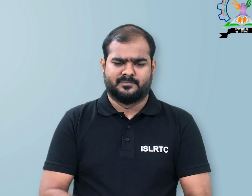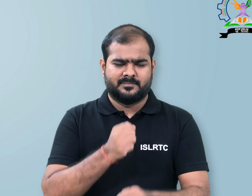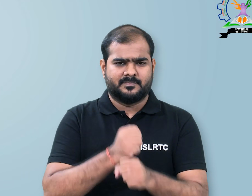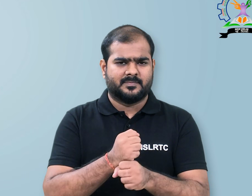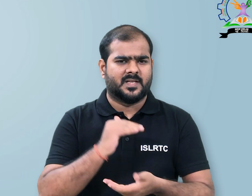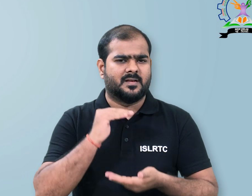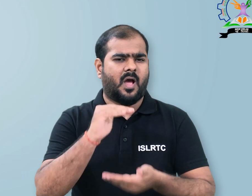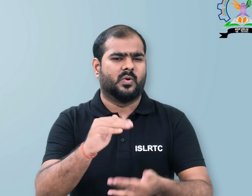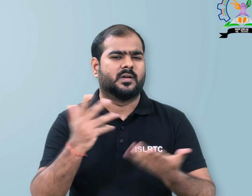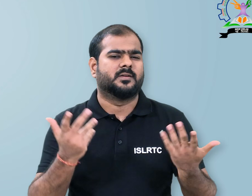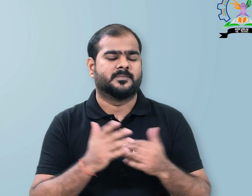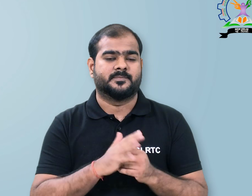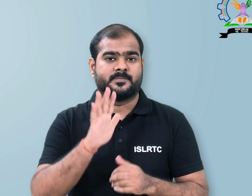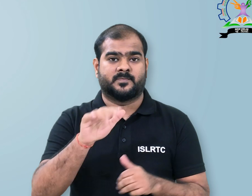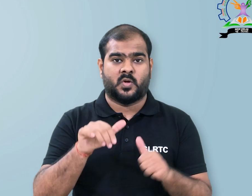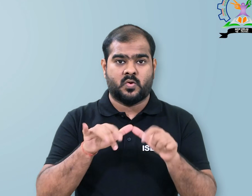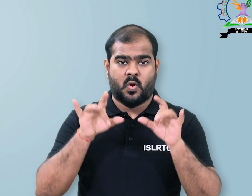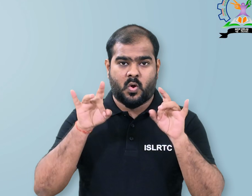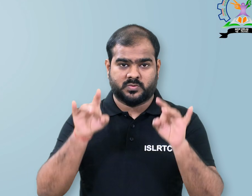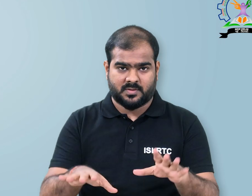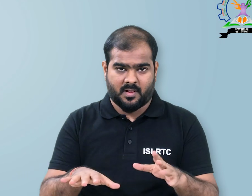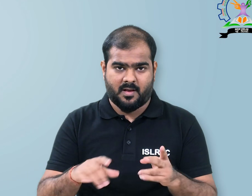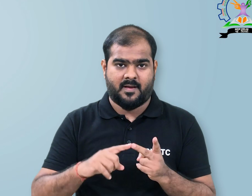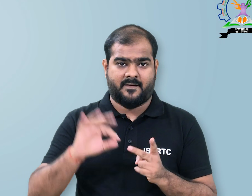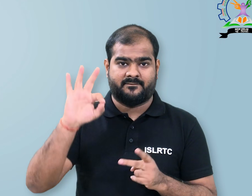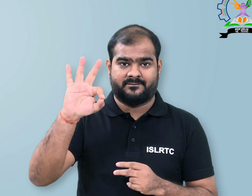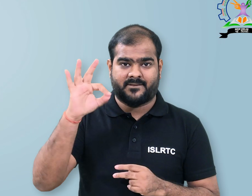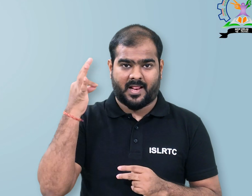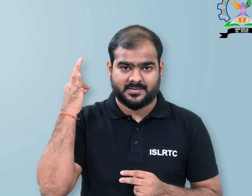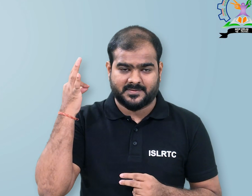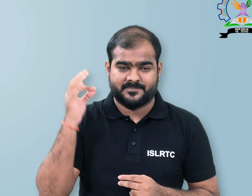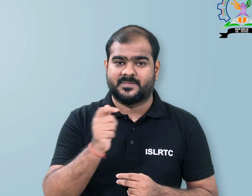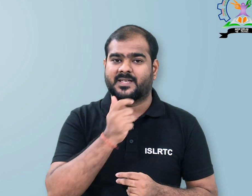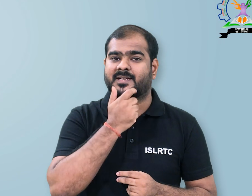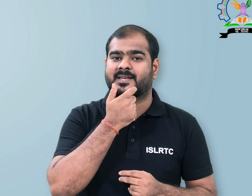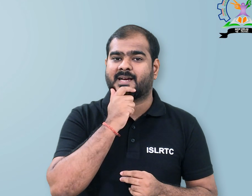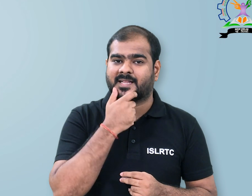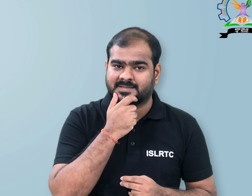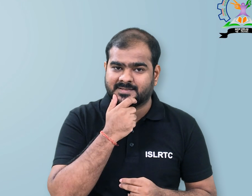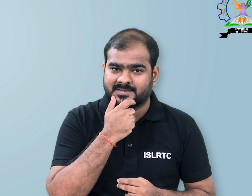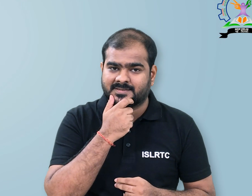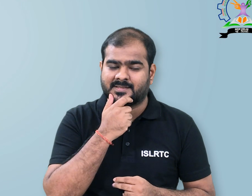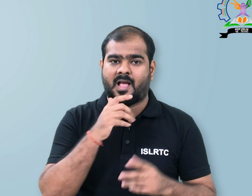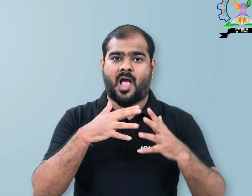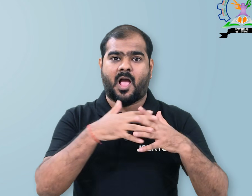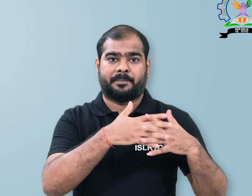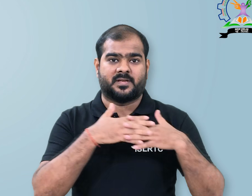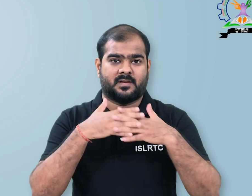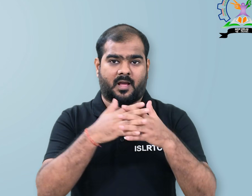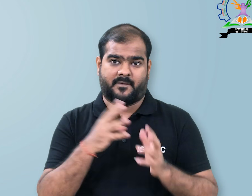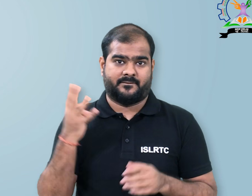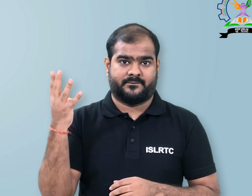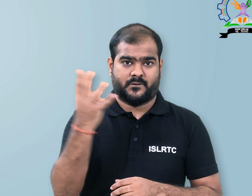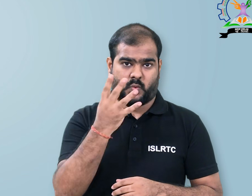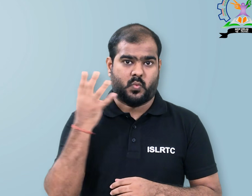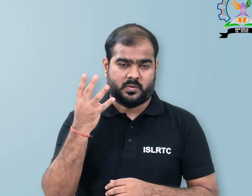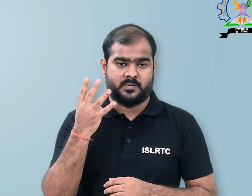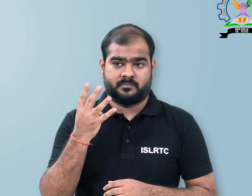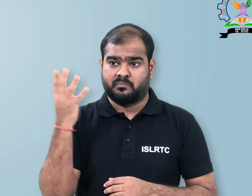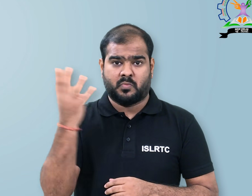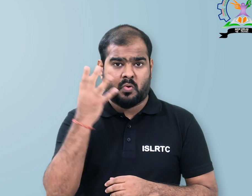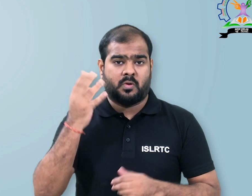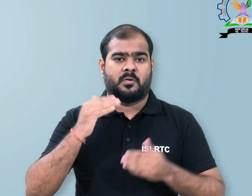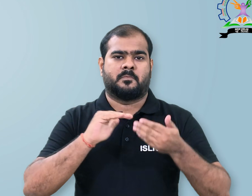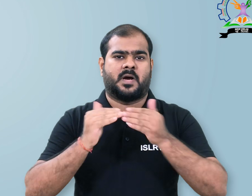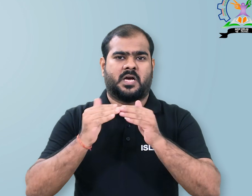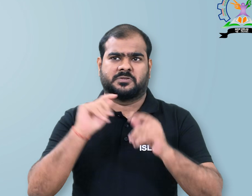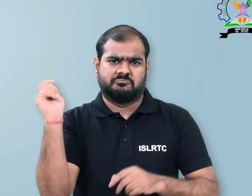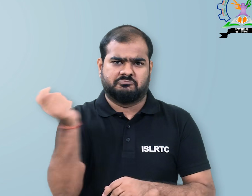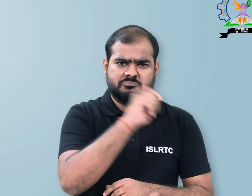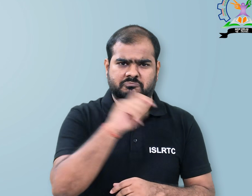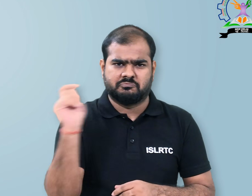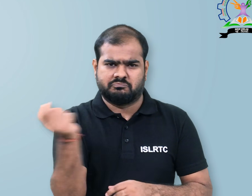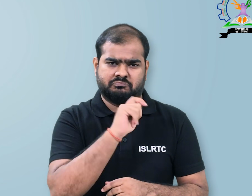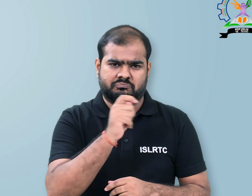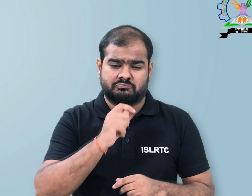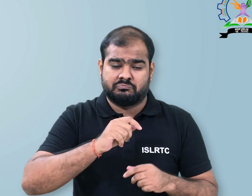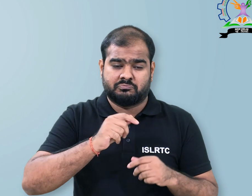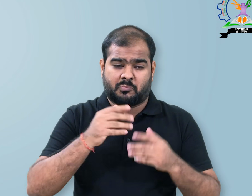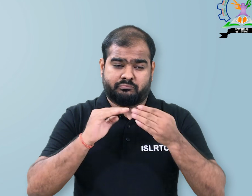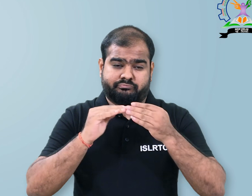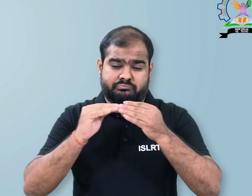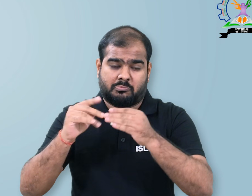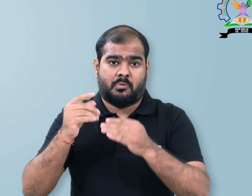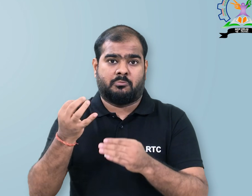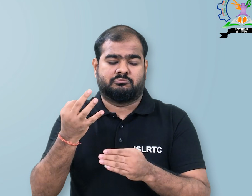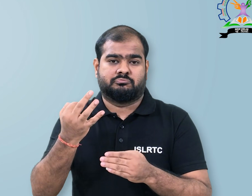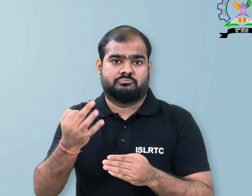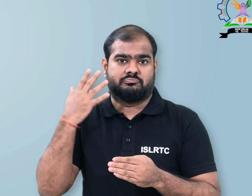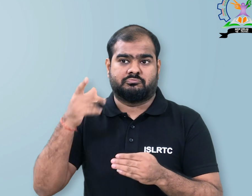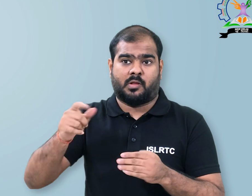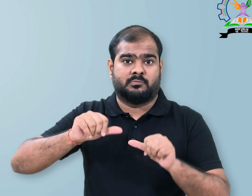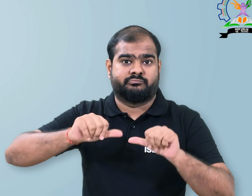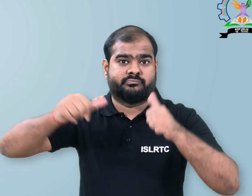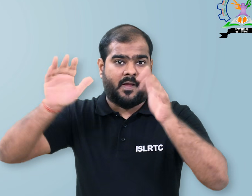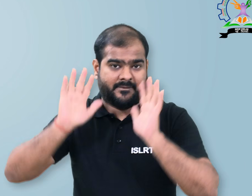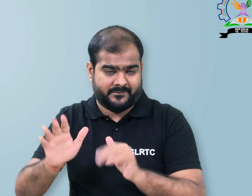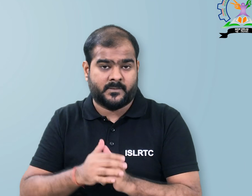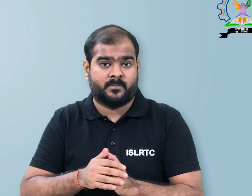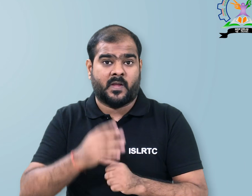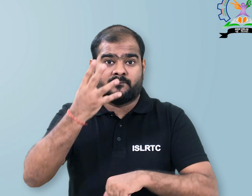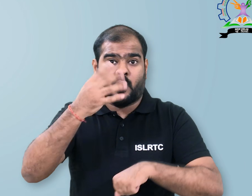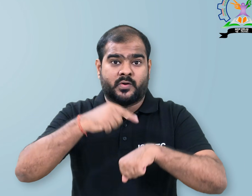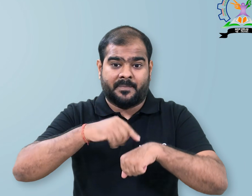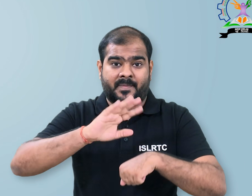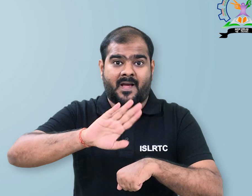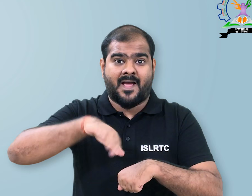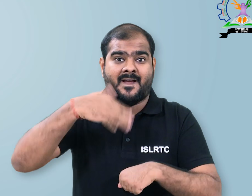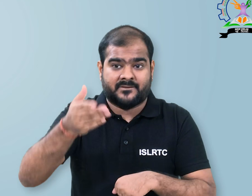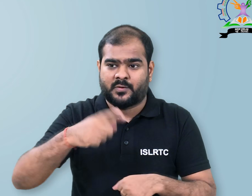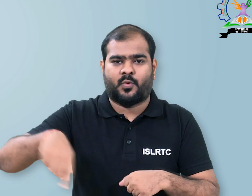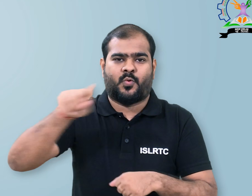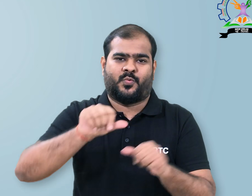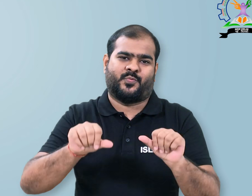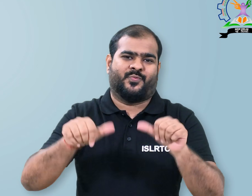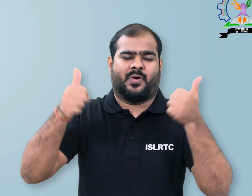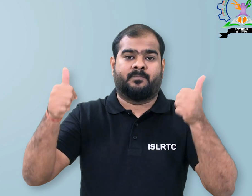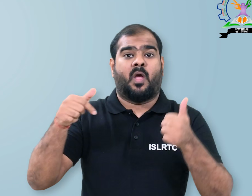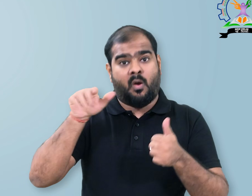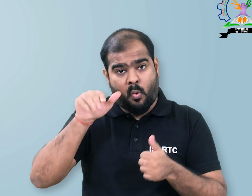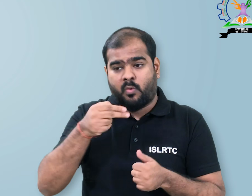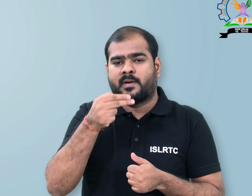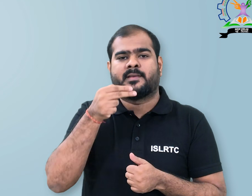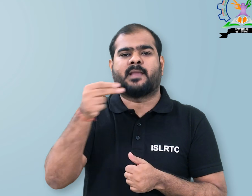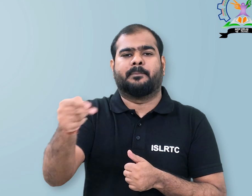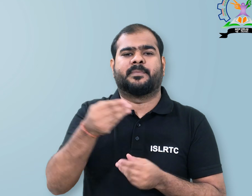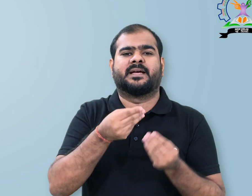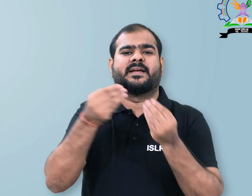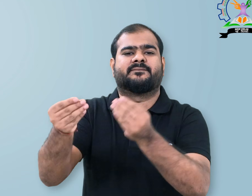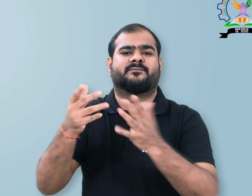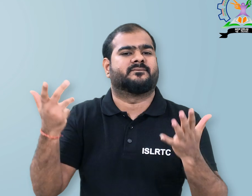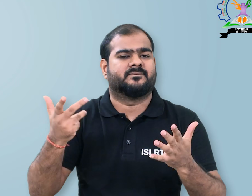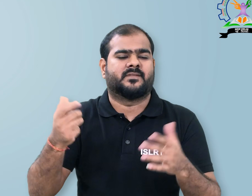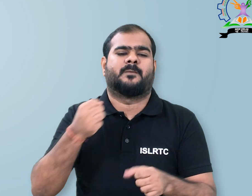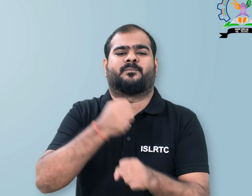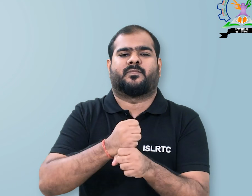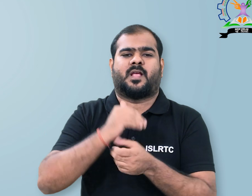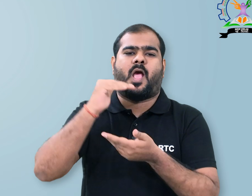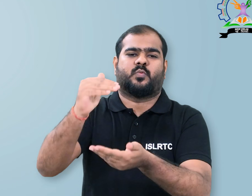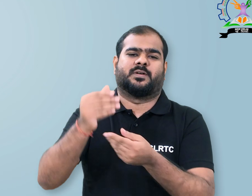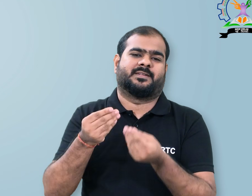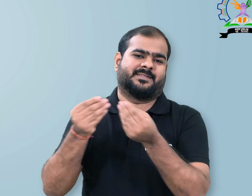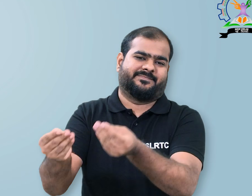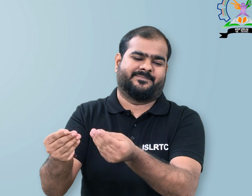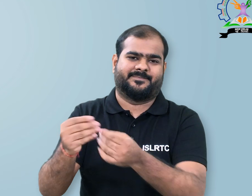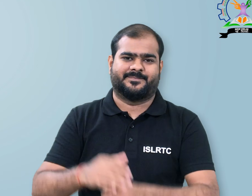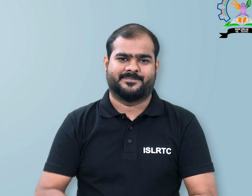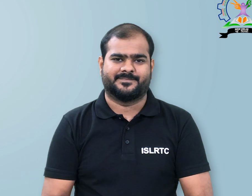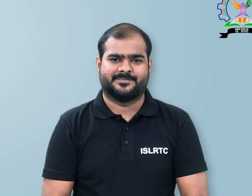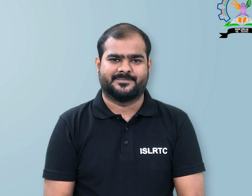Grandslam: Winning all four major tennis tournaments (Australian Open, French Open, Wimbledon, US Open) in a single calendar year.